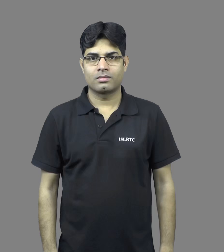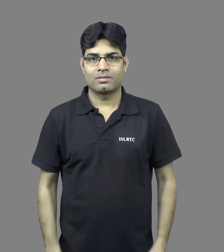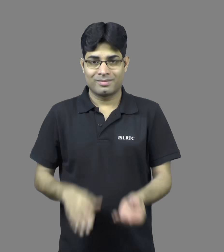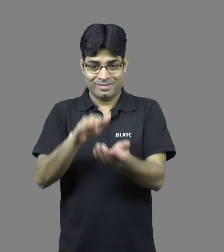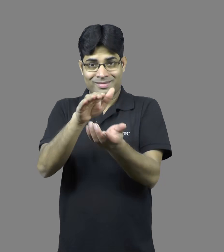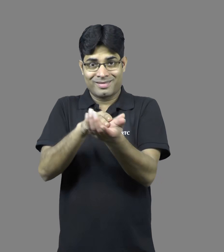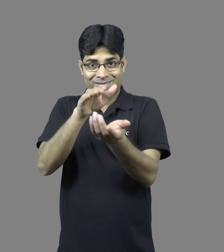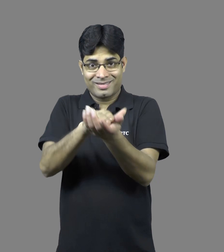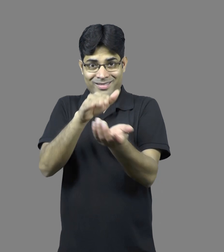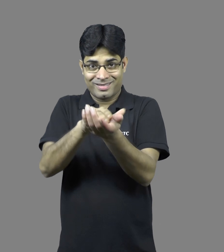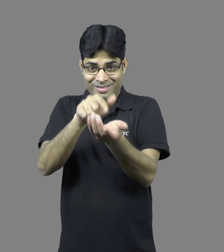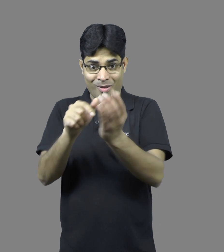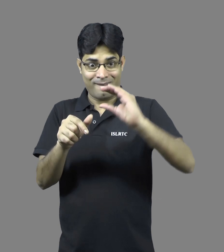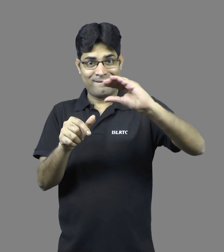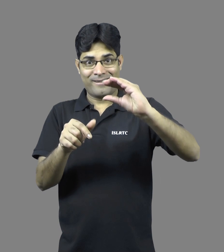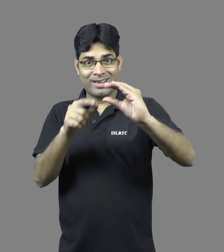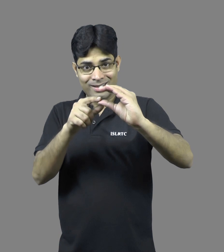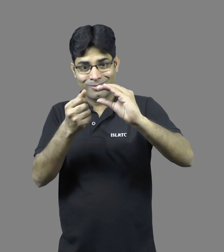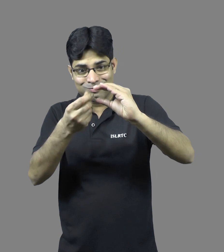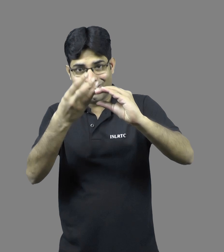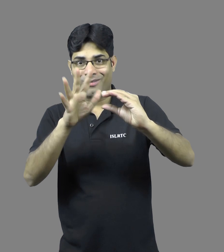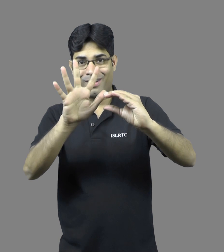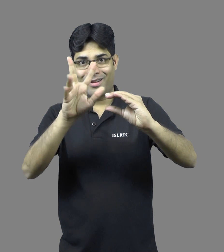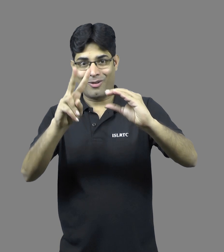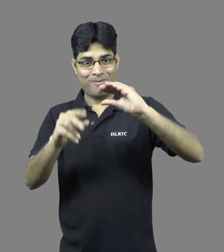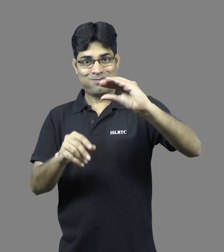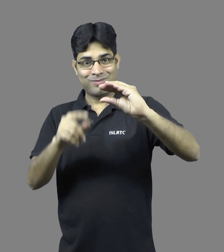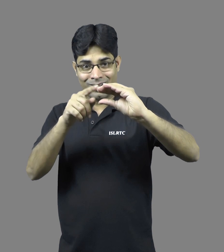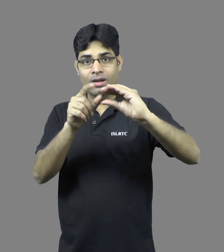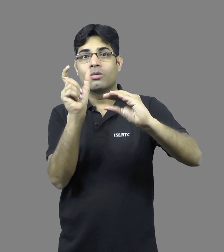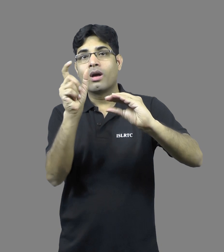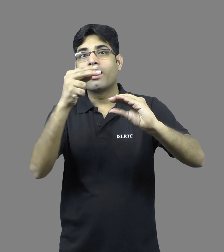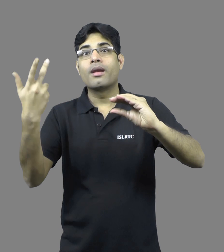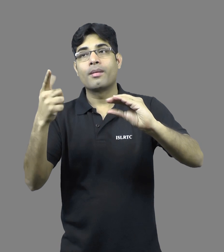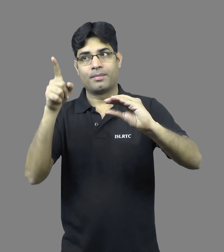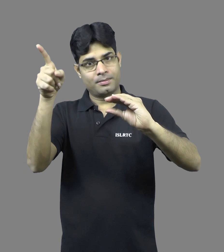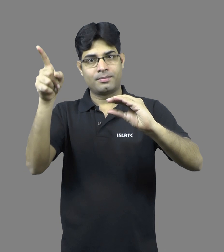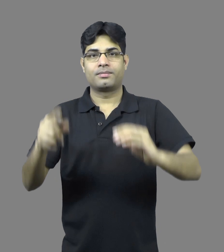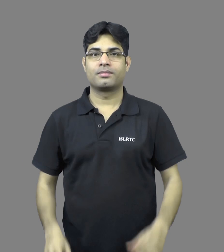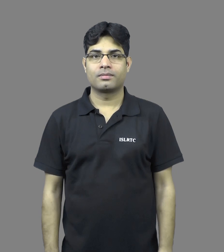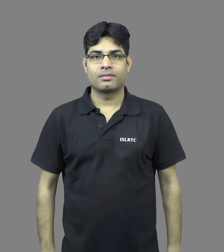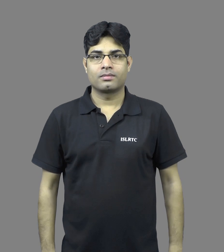Deck Pack